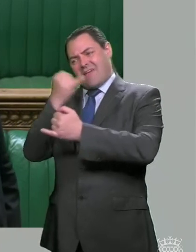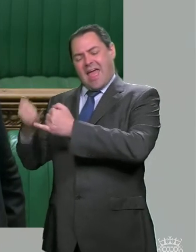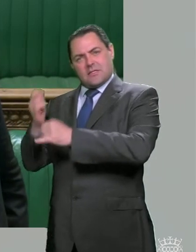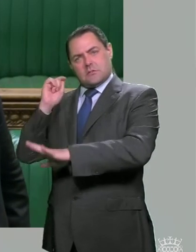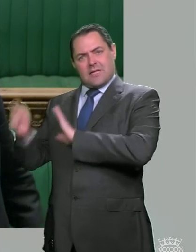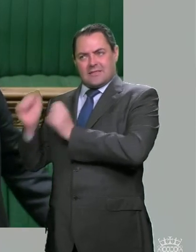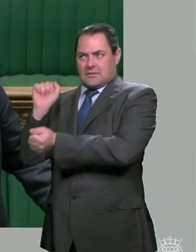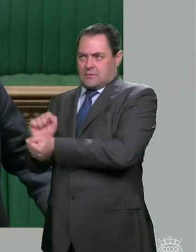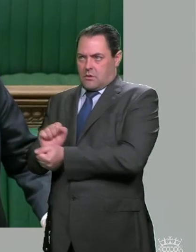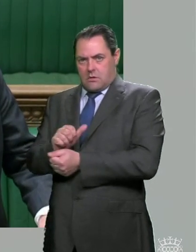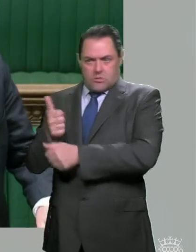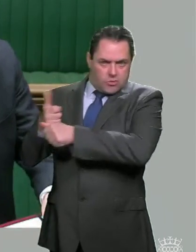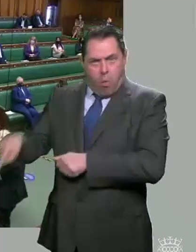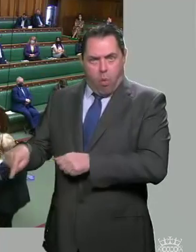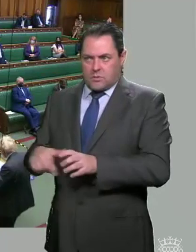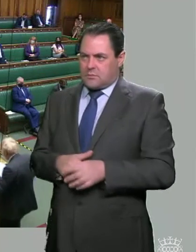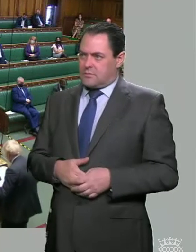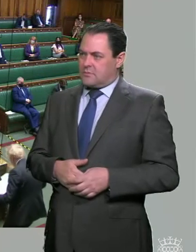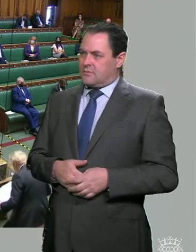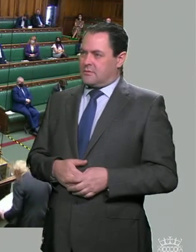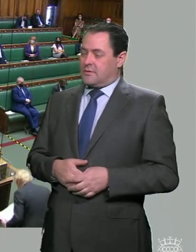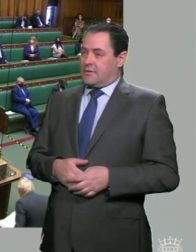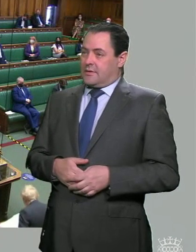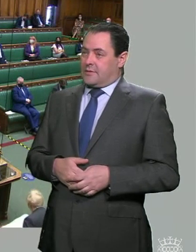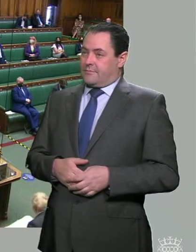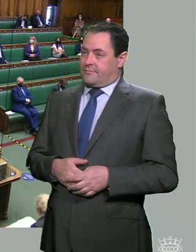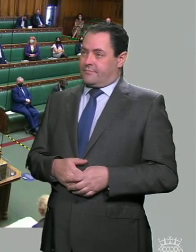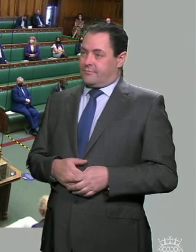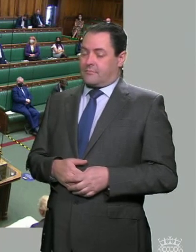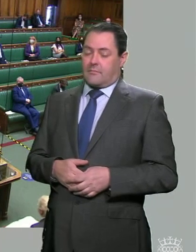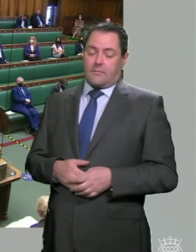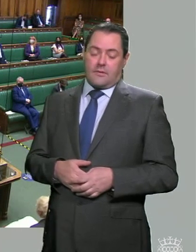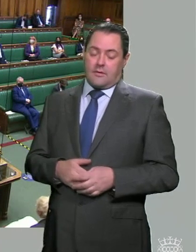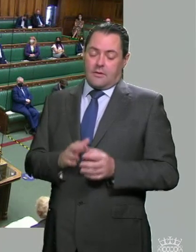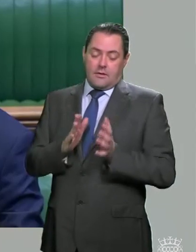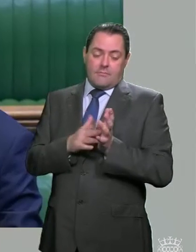Finally, it would be good to hear the right honourable and learned Gentleman support it.